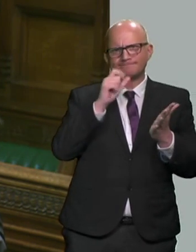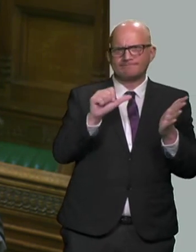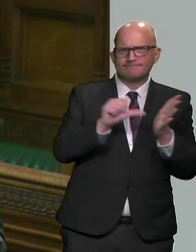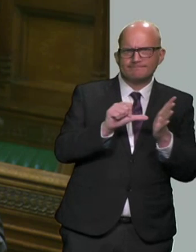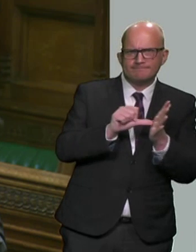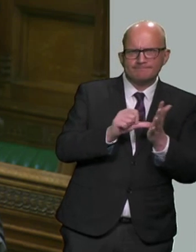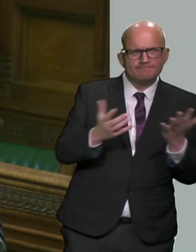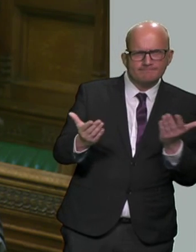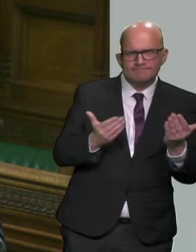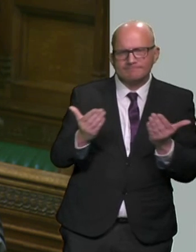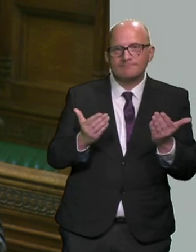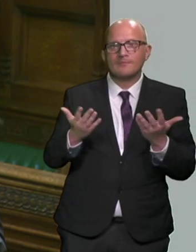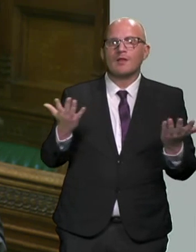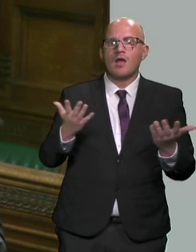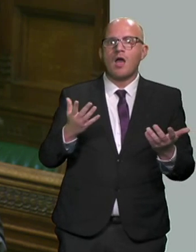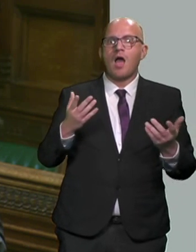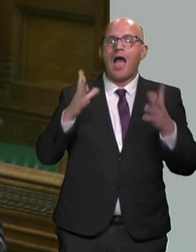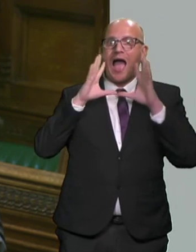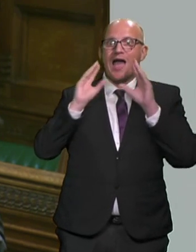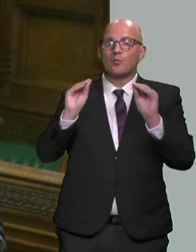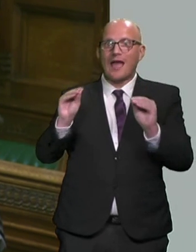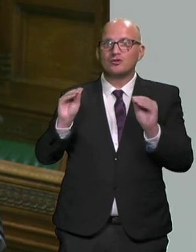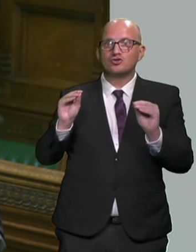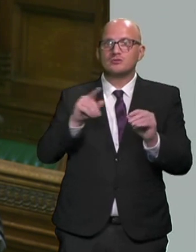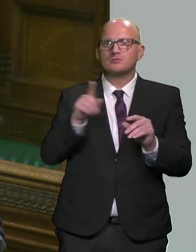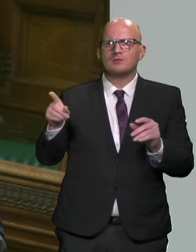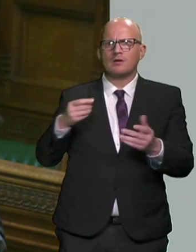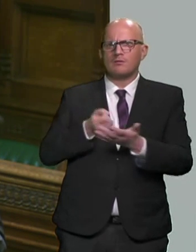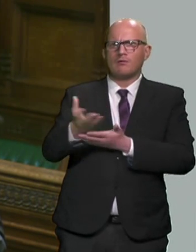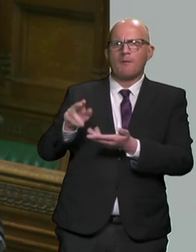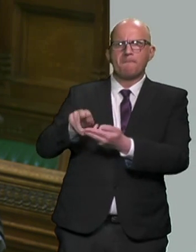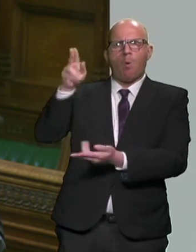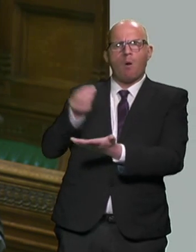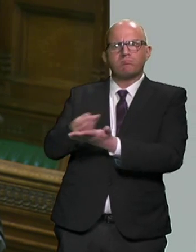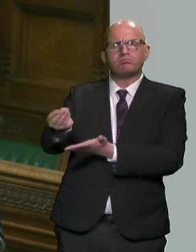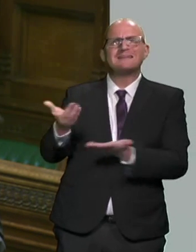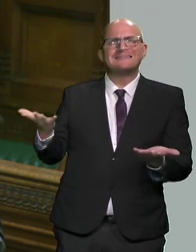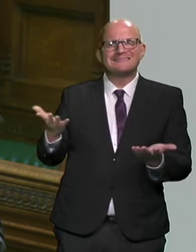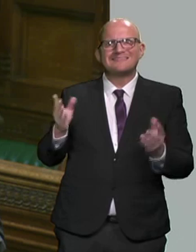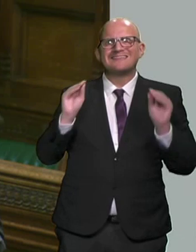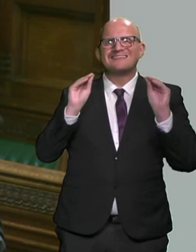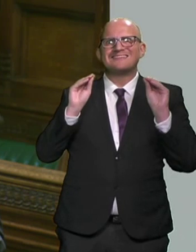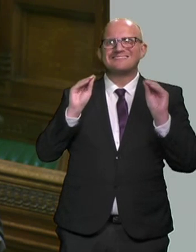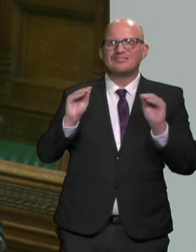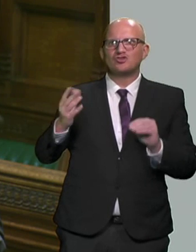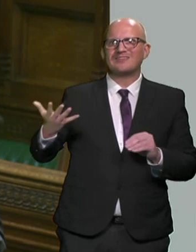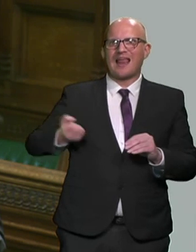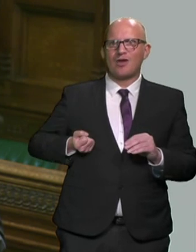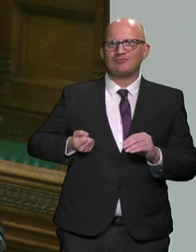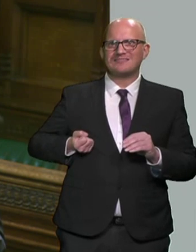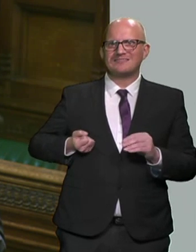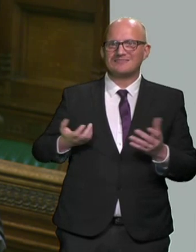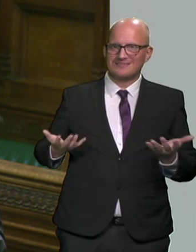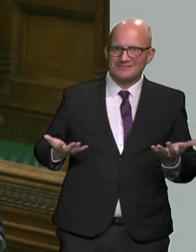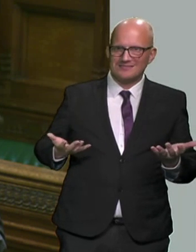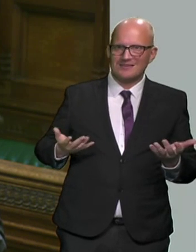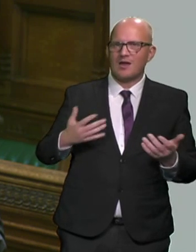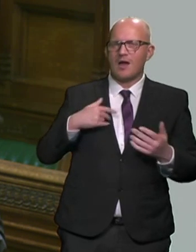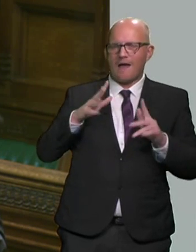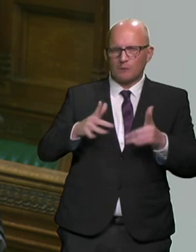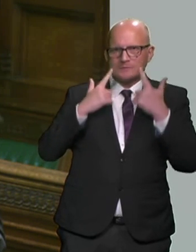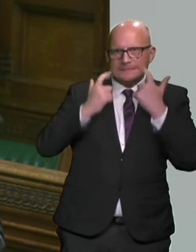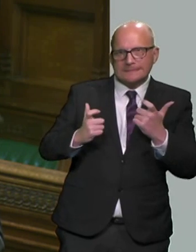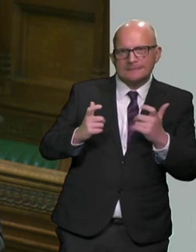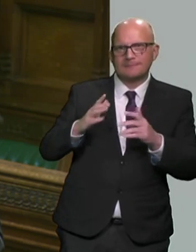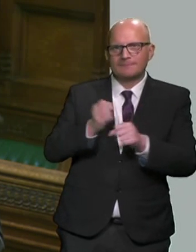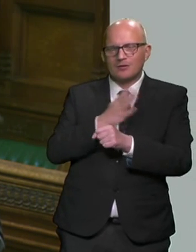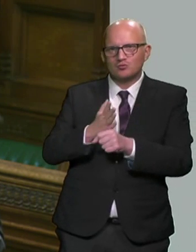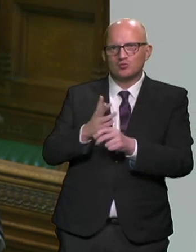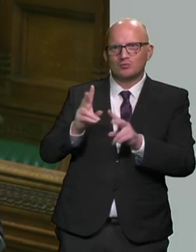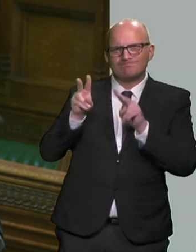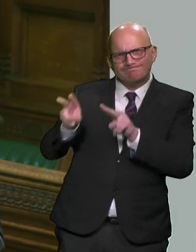If teachers’ salaries make up most of the cost of education, it is very important to ensure that we do not squeeze education and wreck our schools and our pupils’ future.